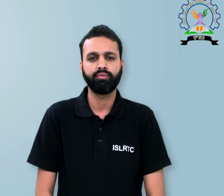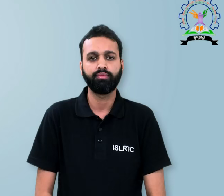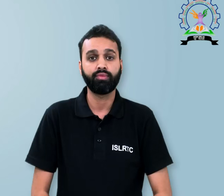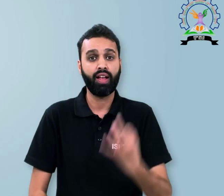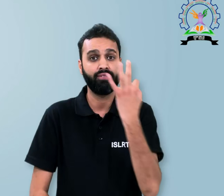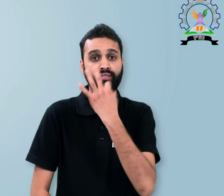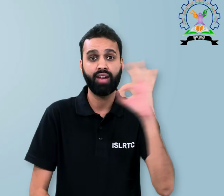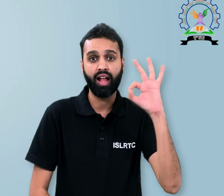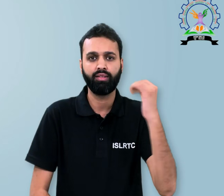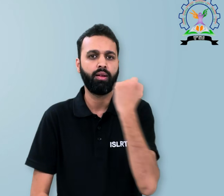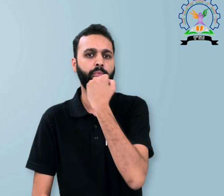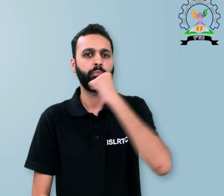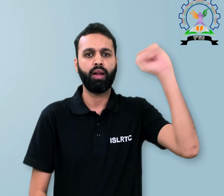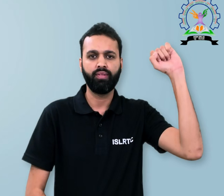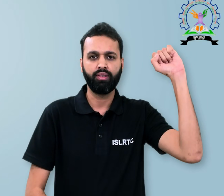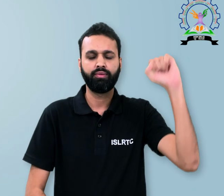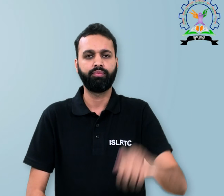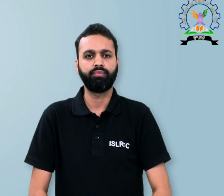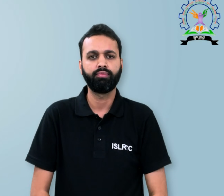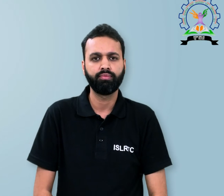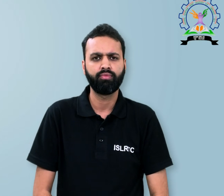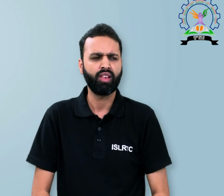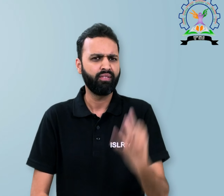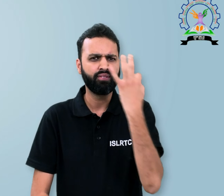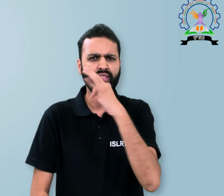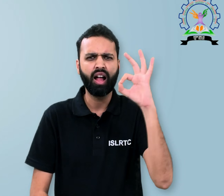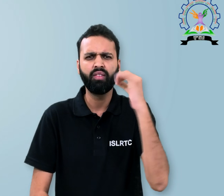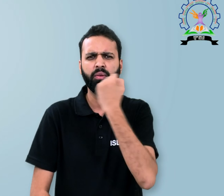French Revolution